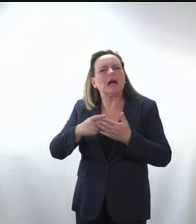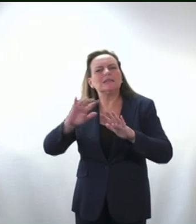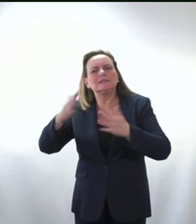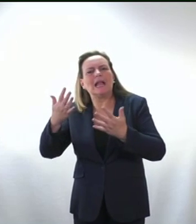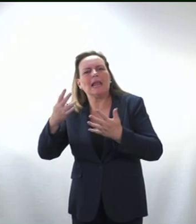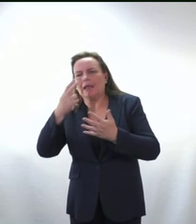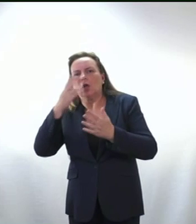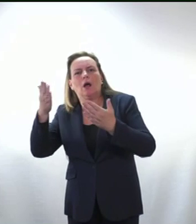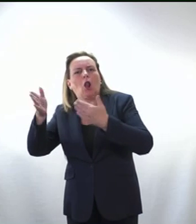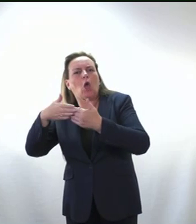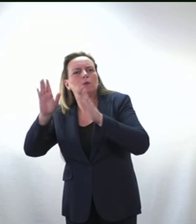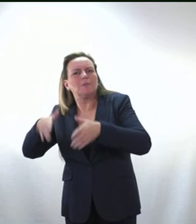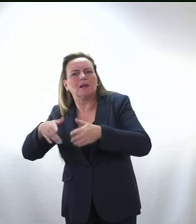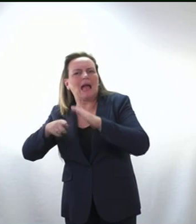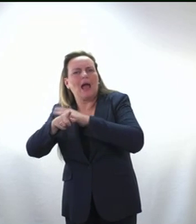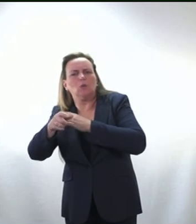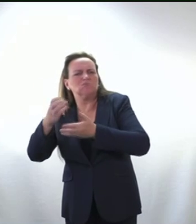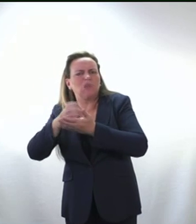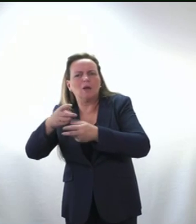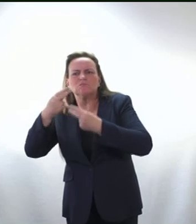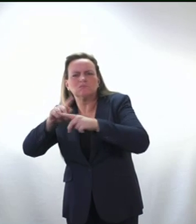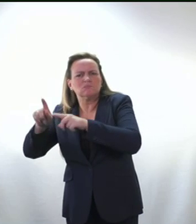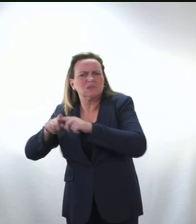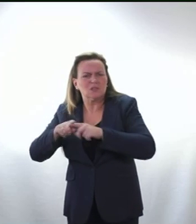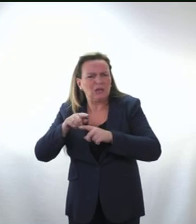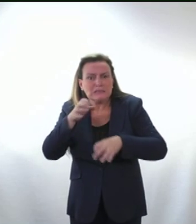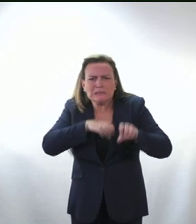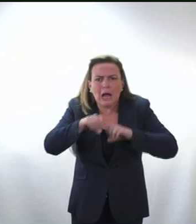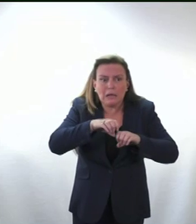The public deserve to know and Parliament deserves to know.